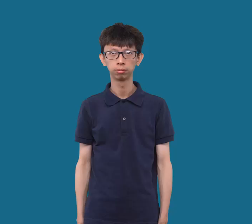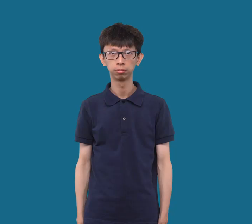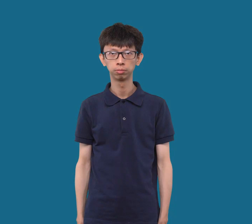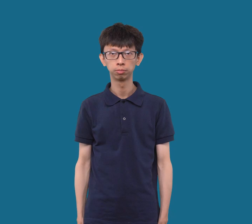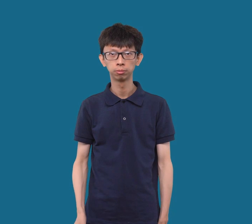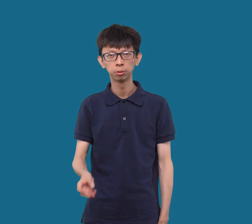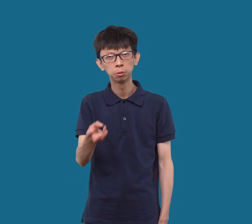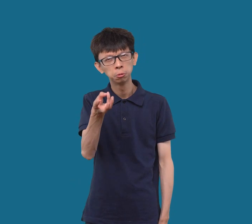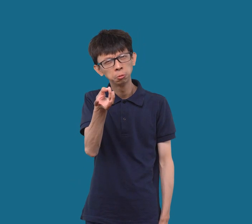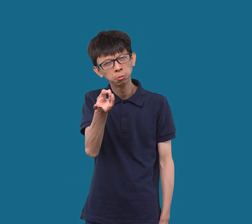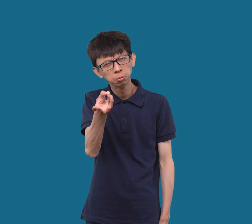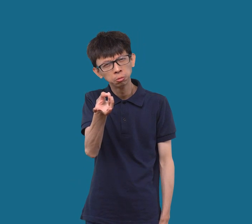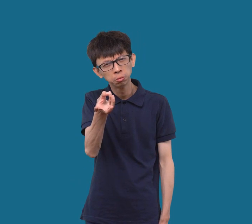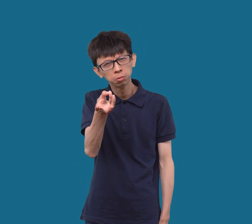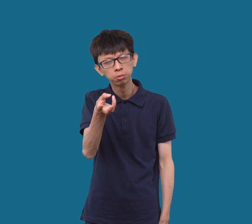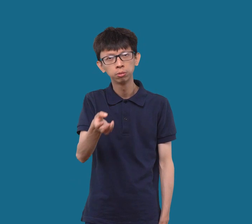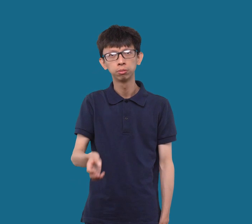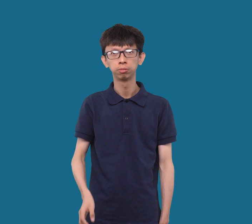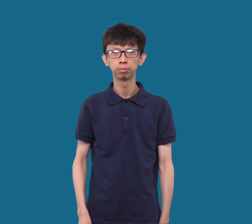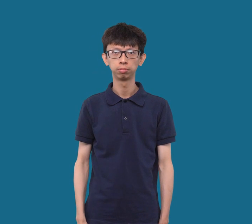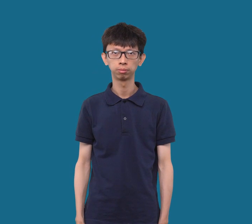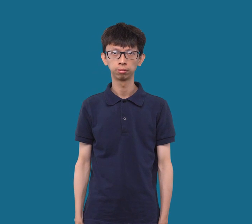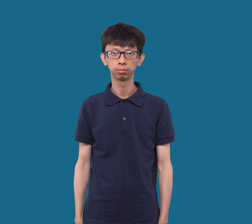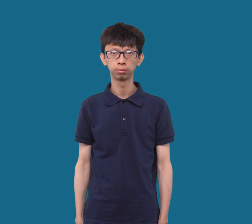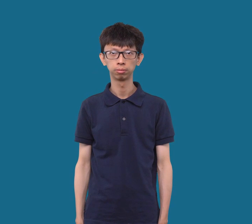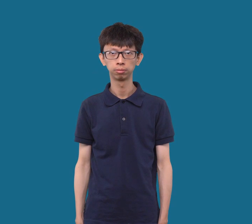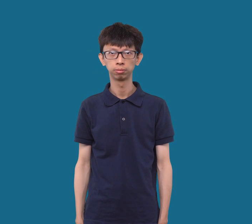ít